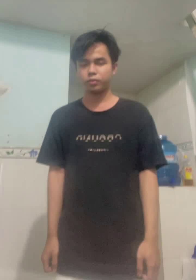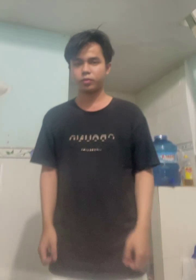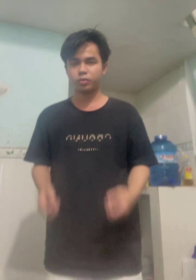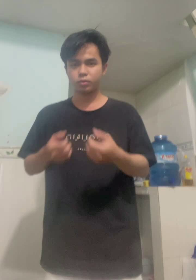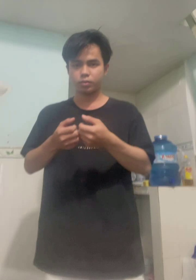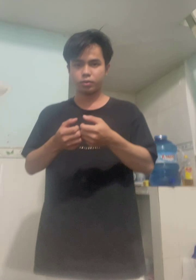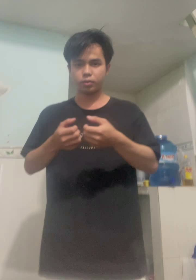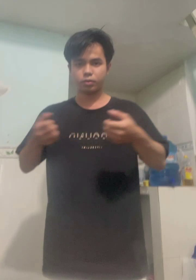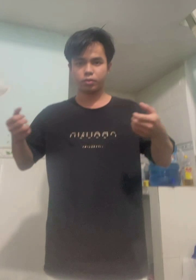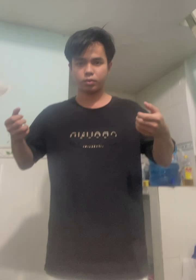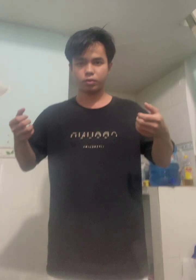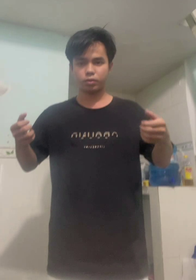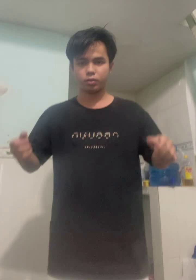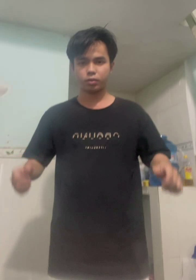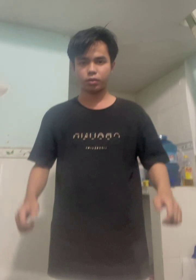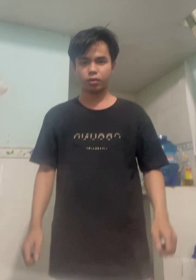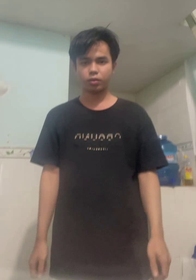chia cat